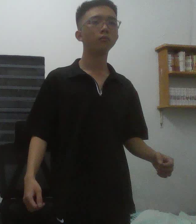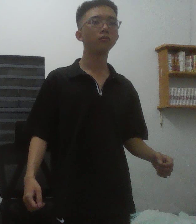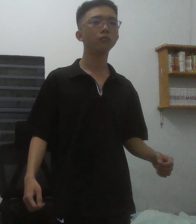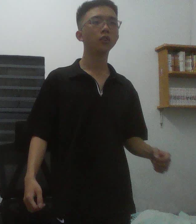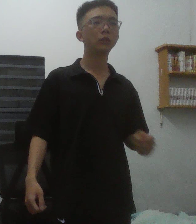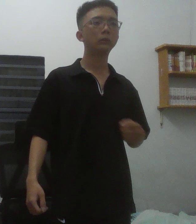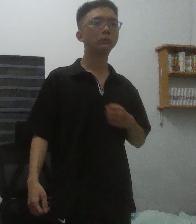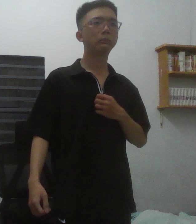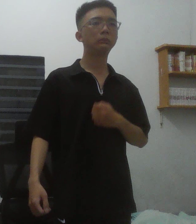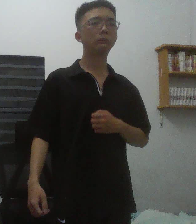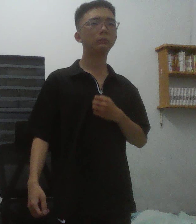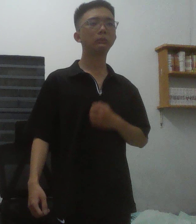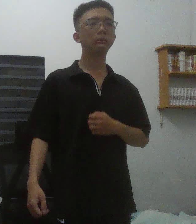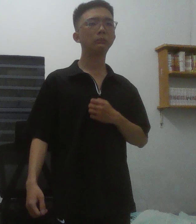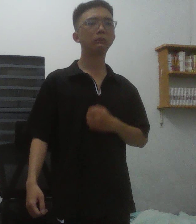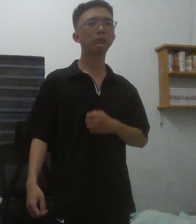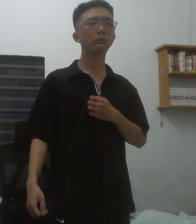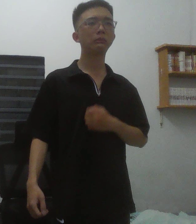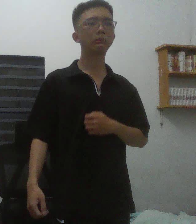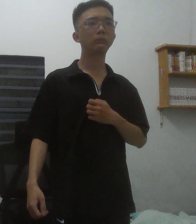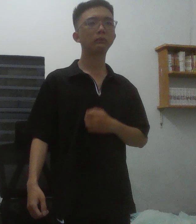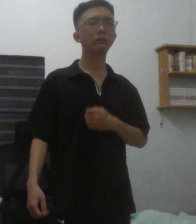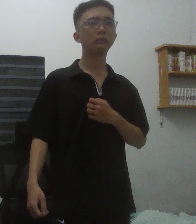ghen